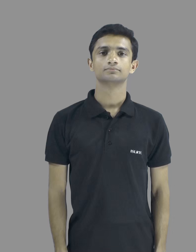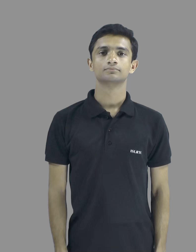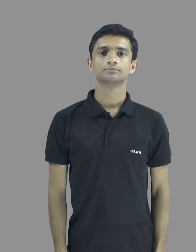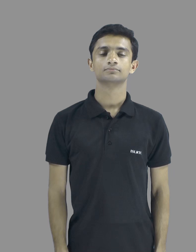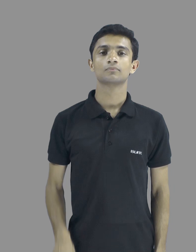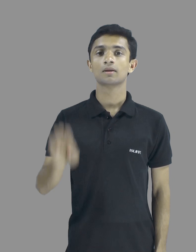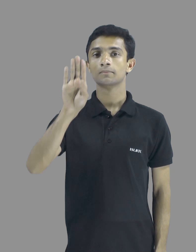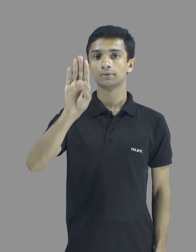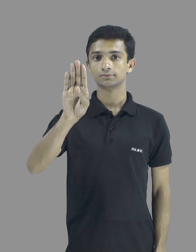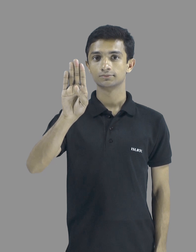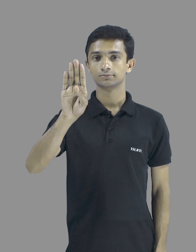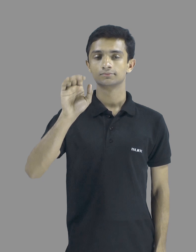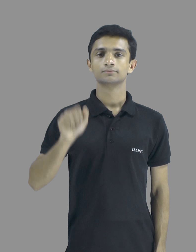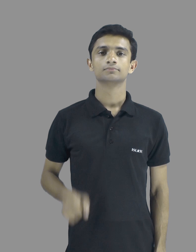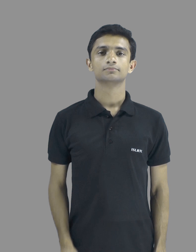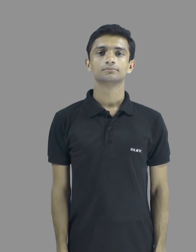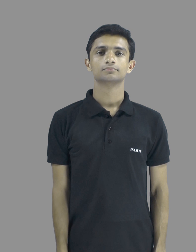Pass (Ticket)